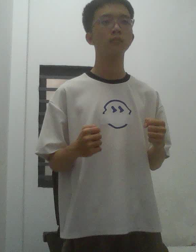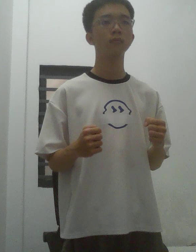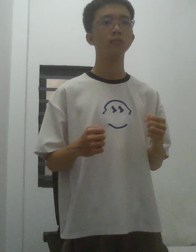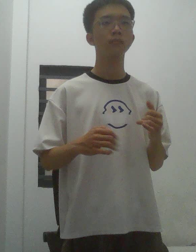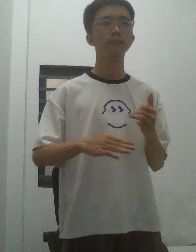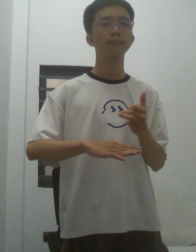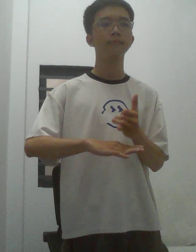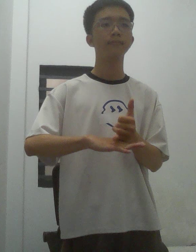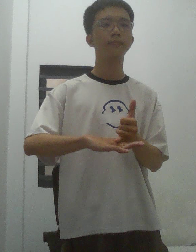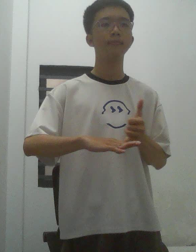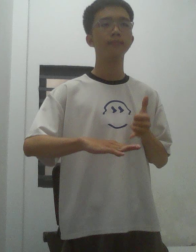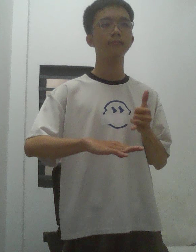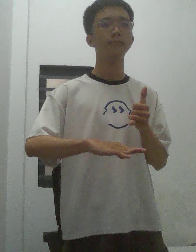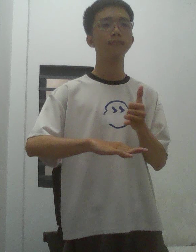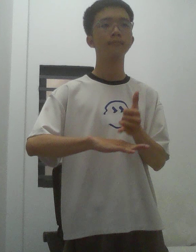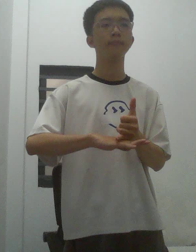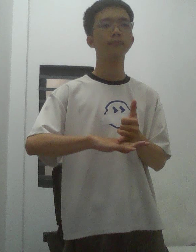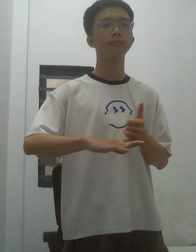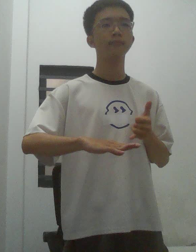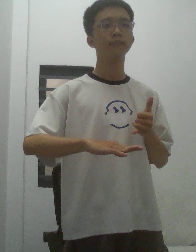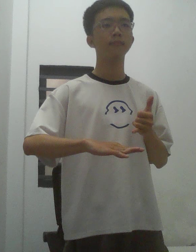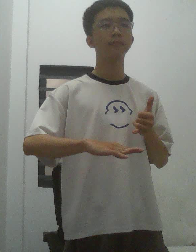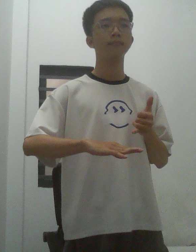cuoi tuan